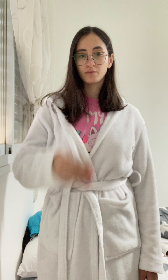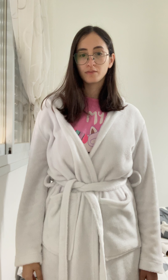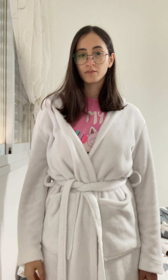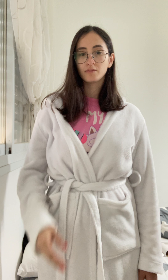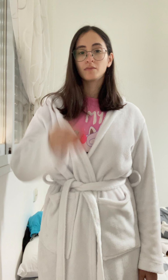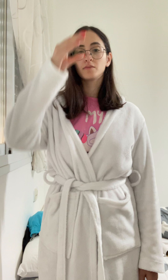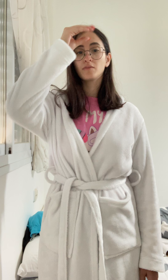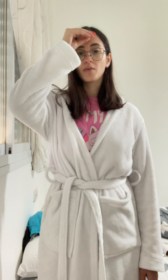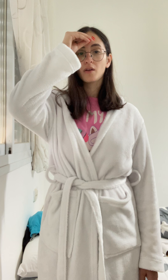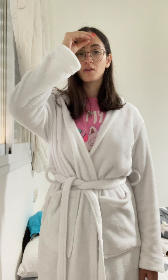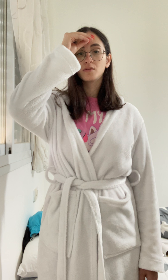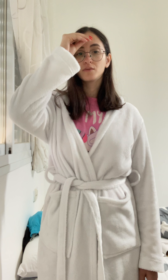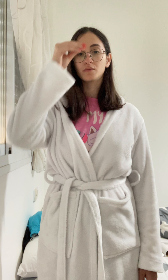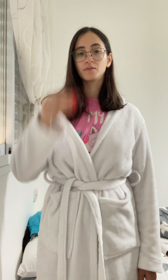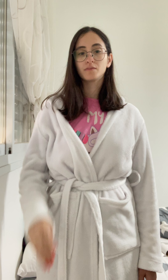בן